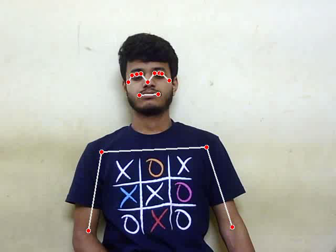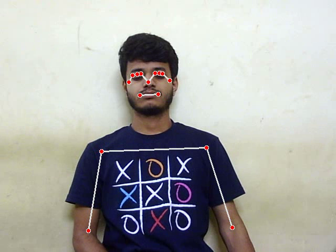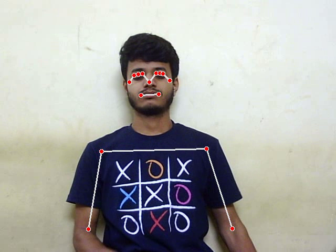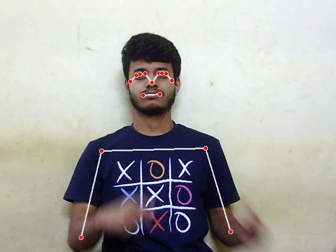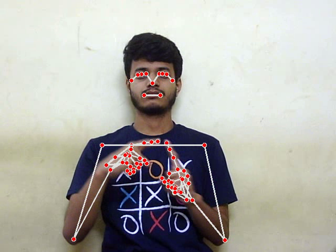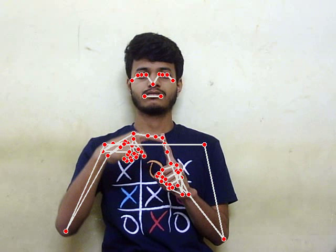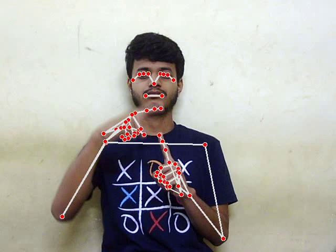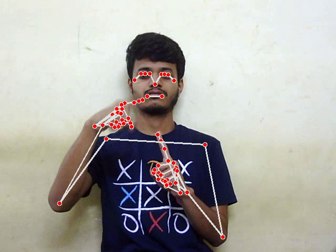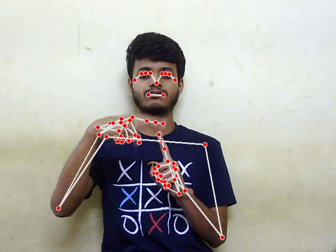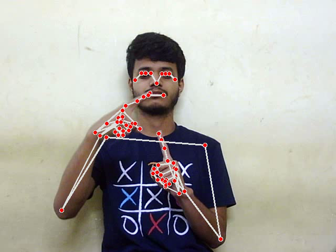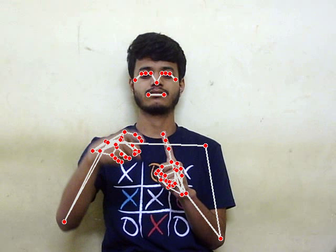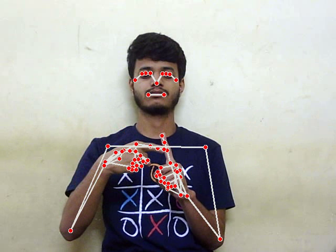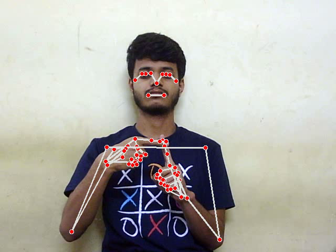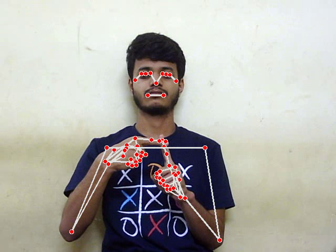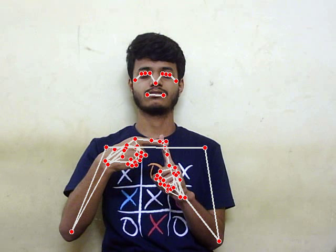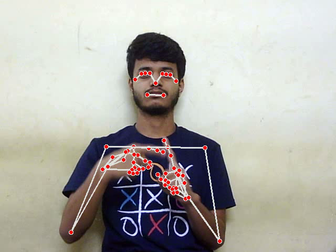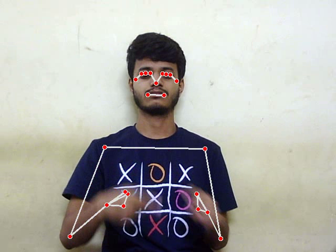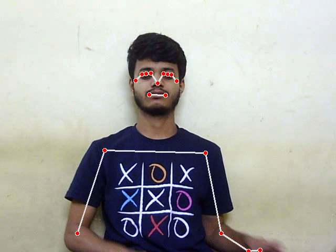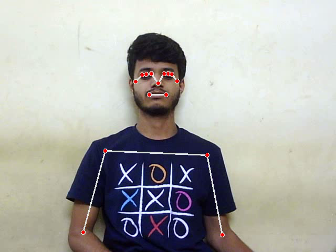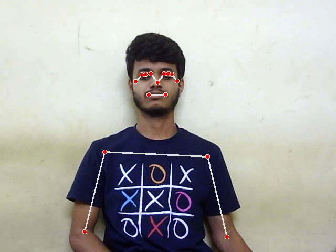when